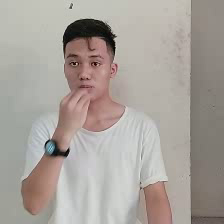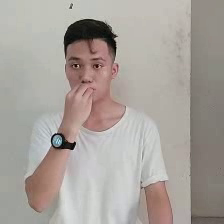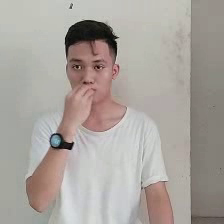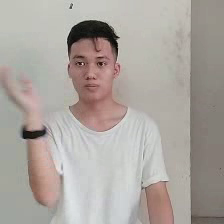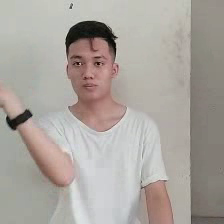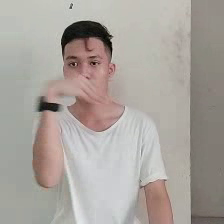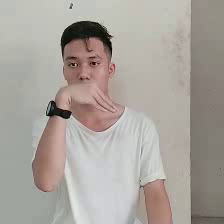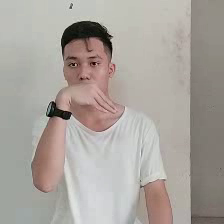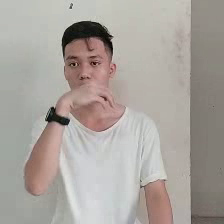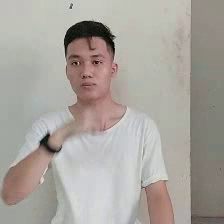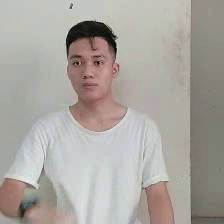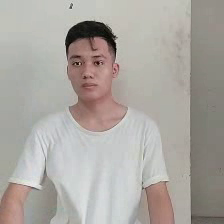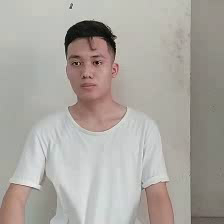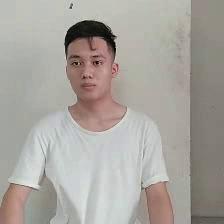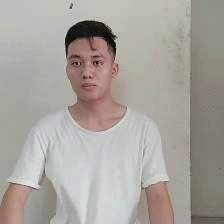Nói xấu